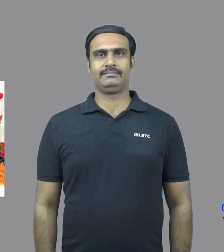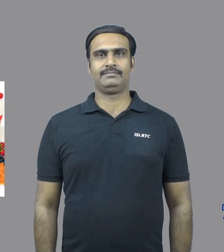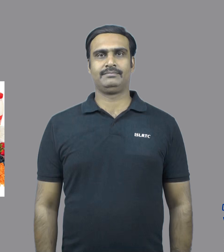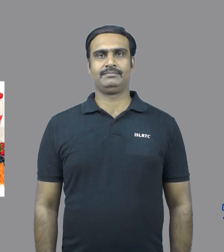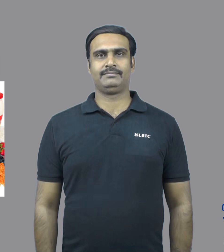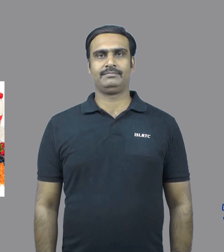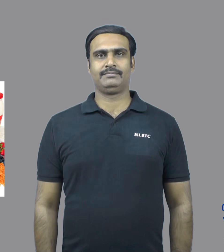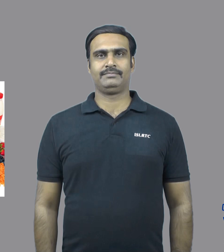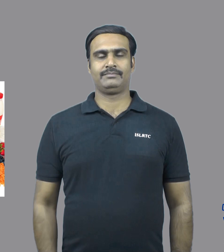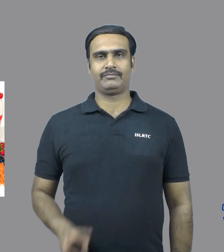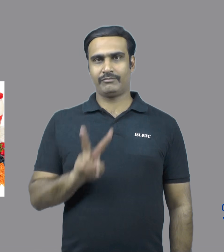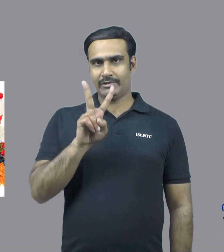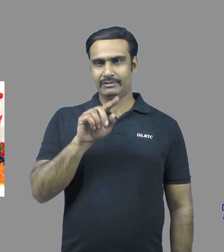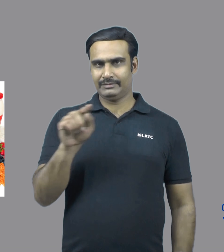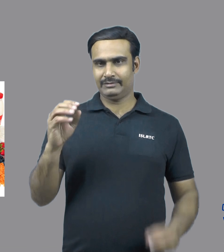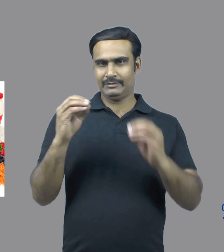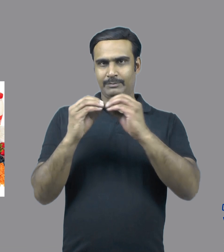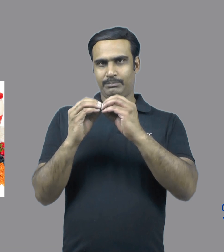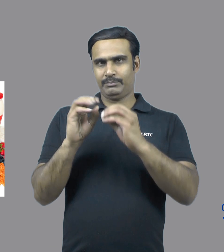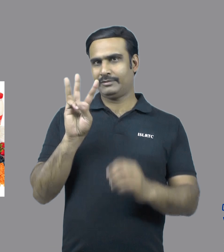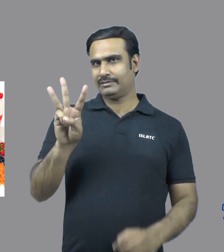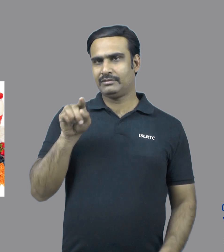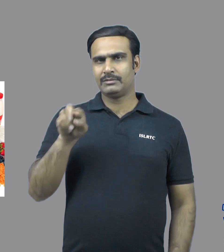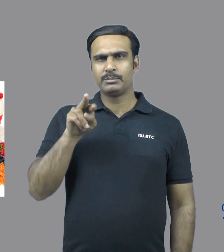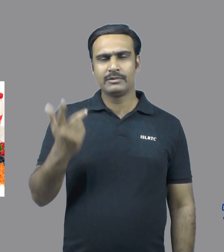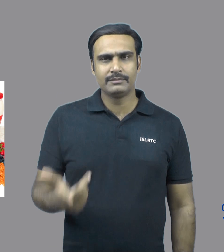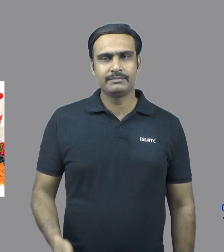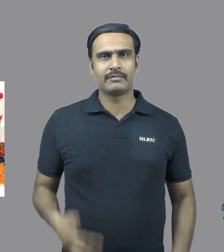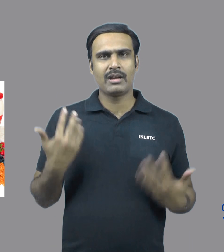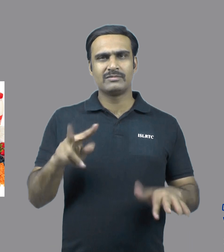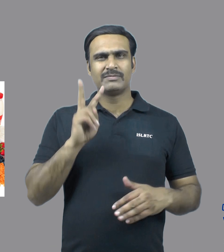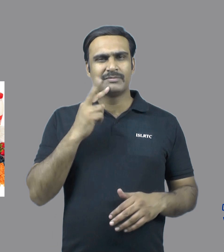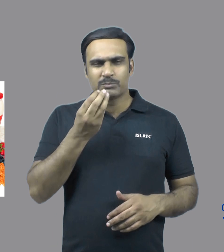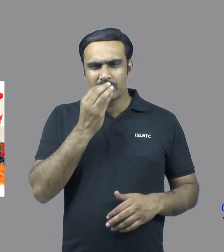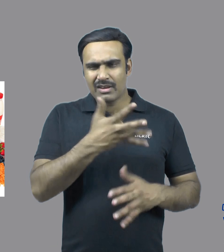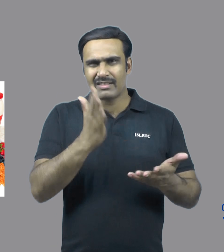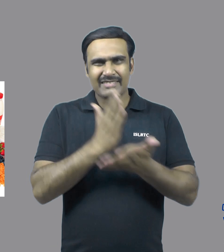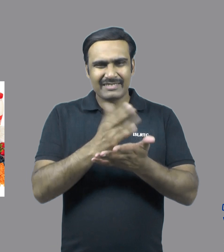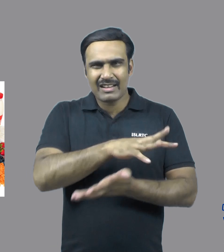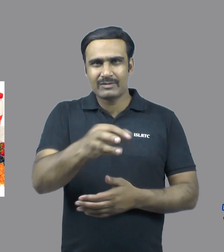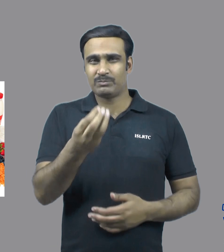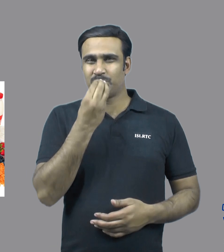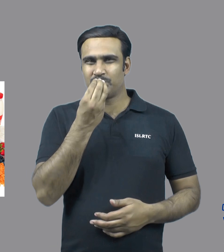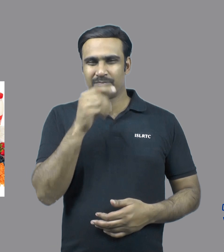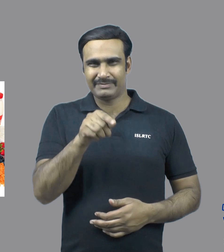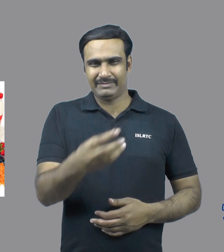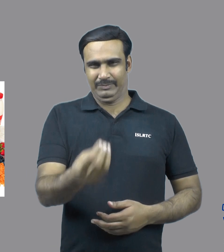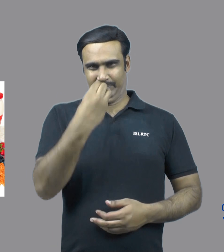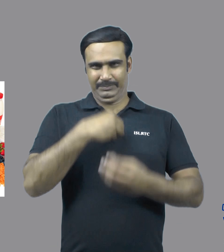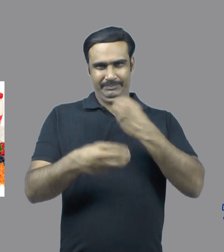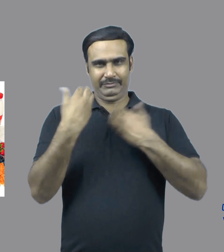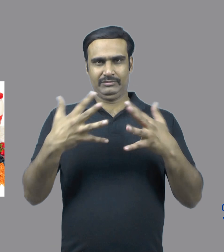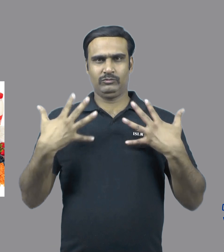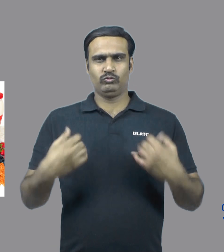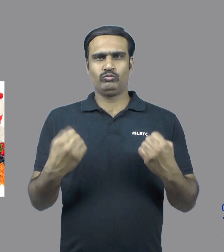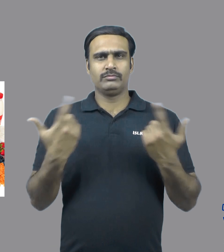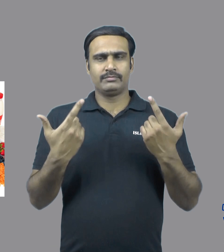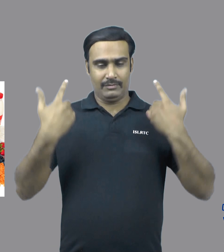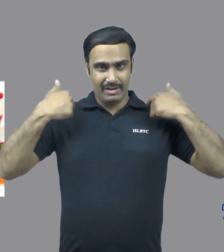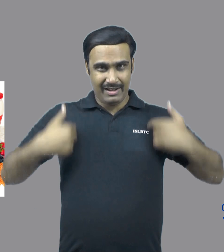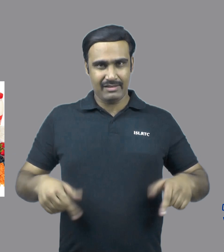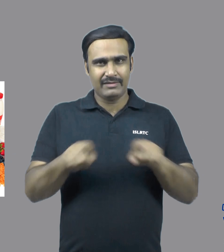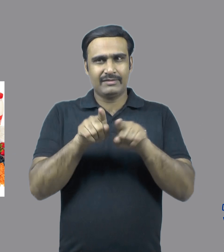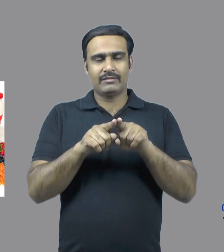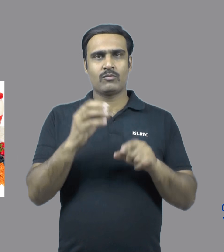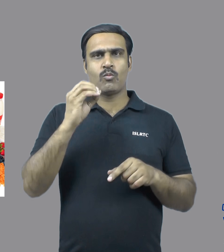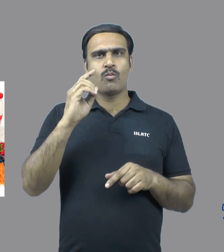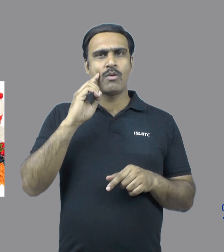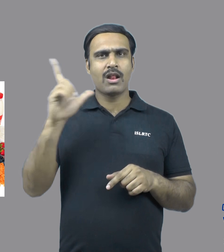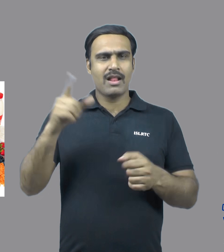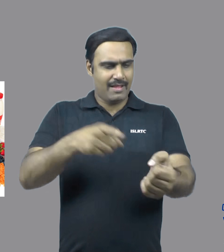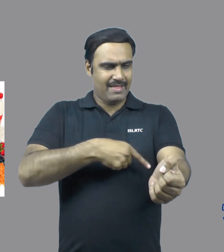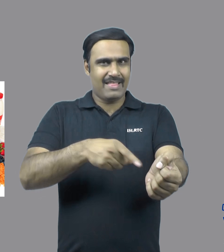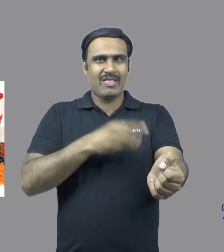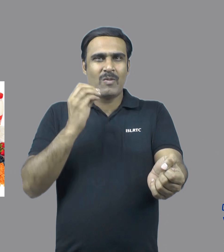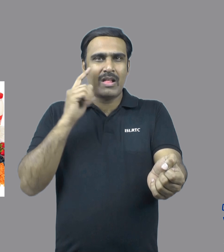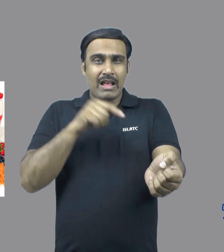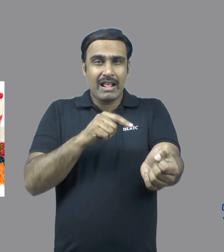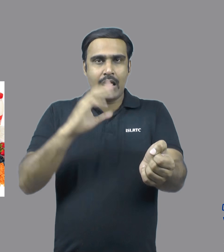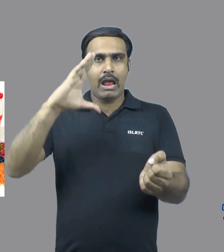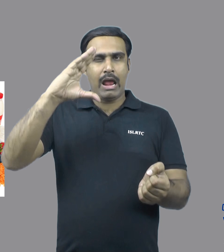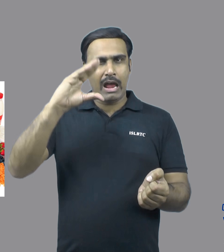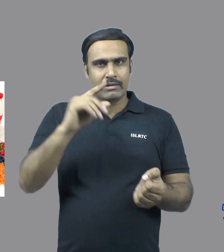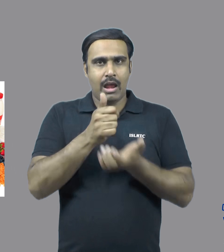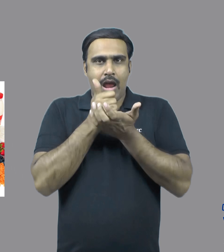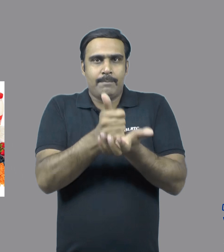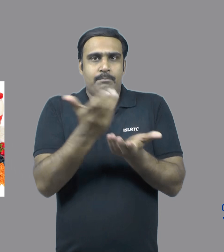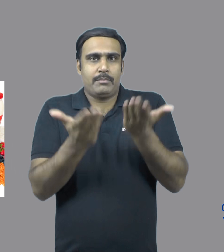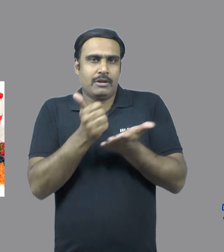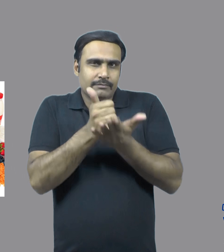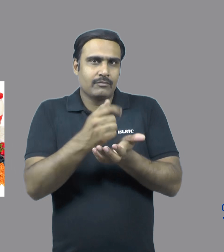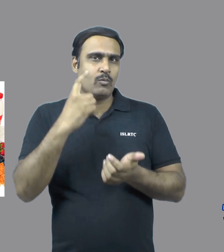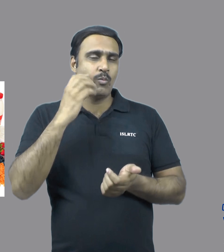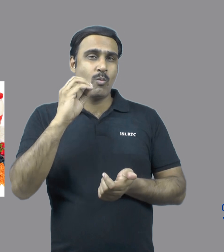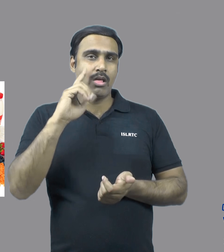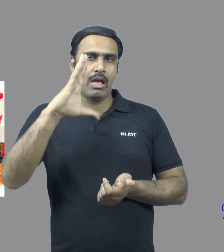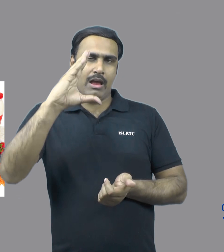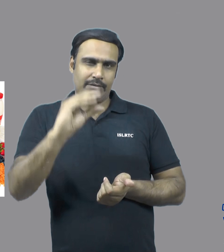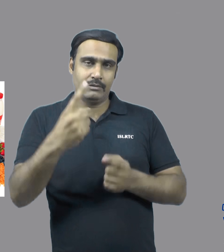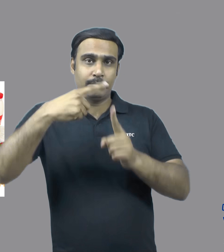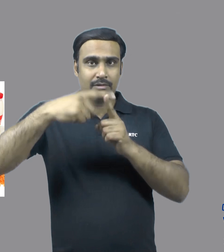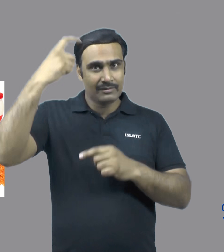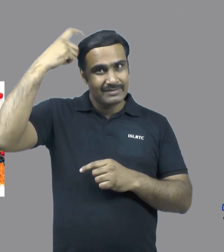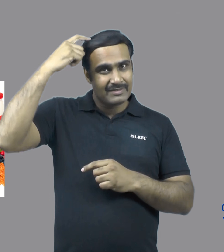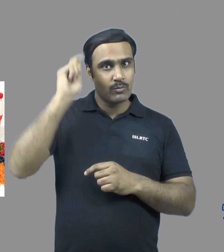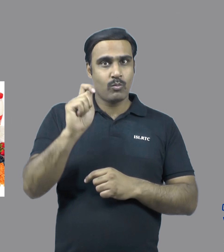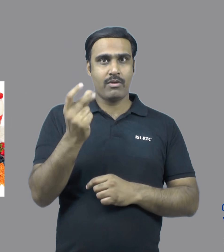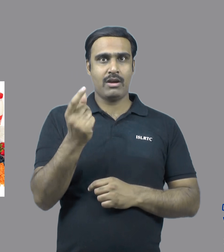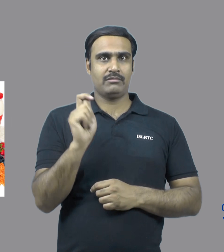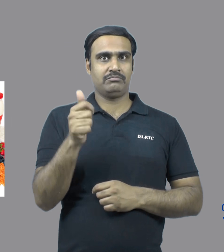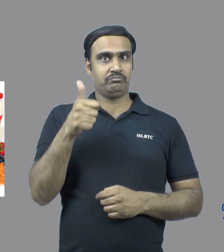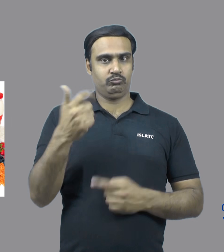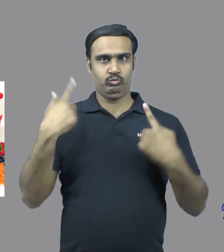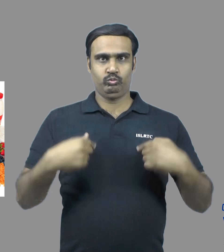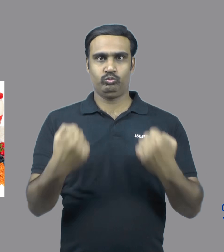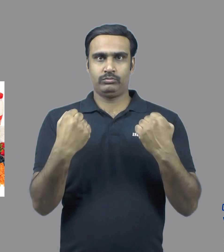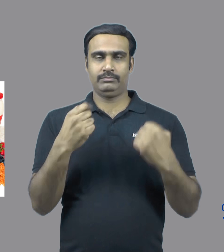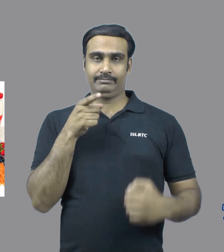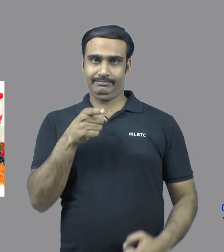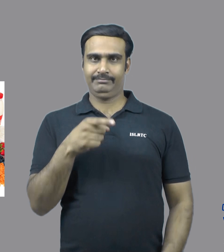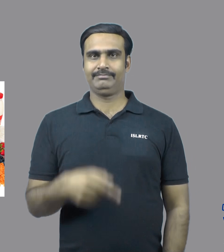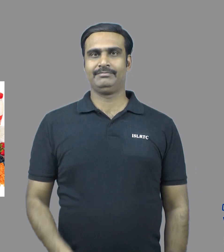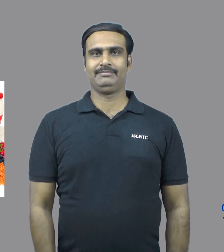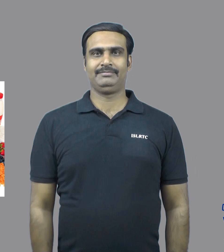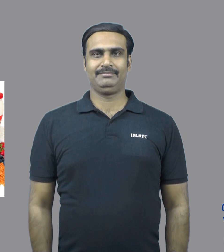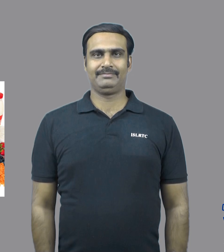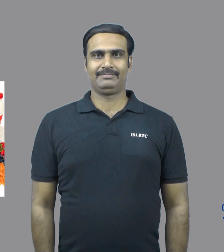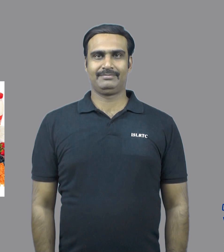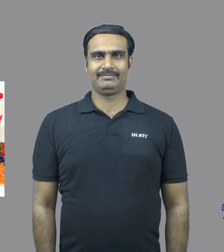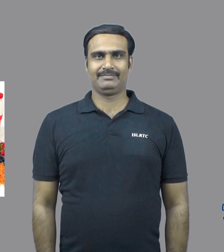Vitamin B3